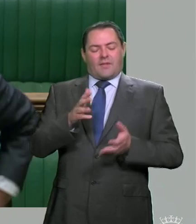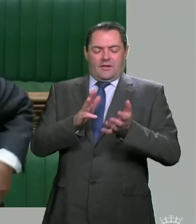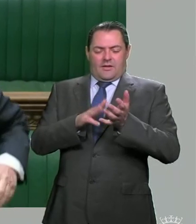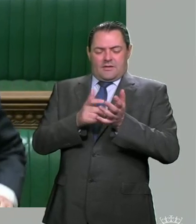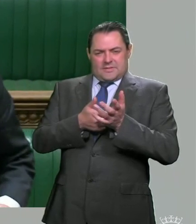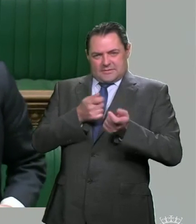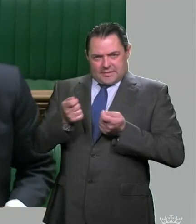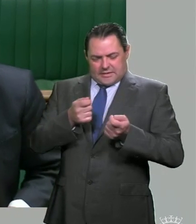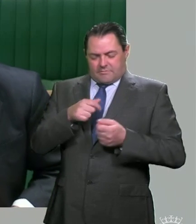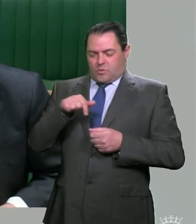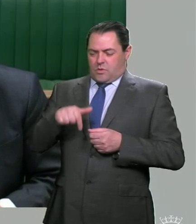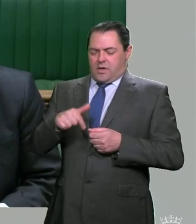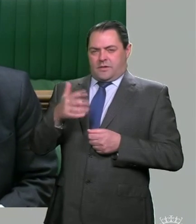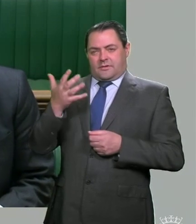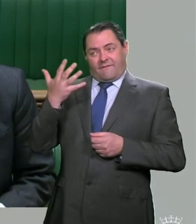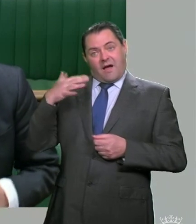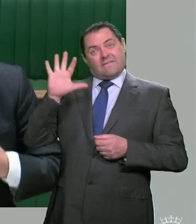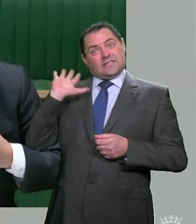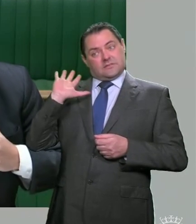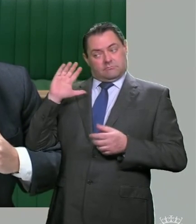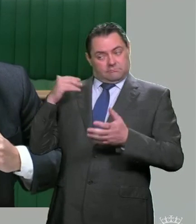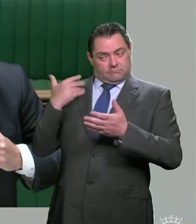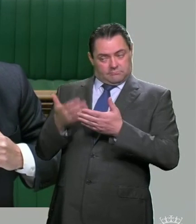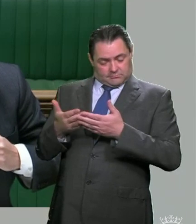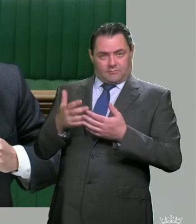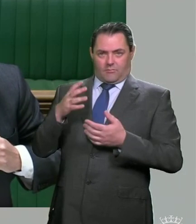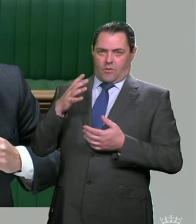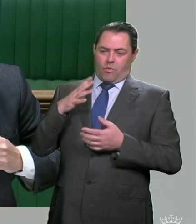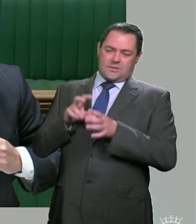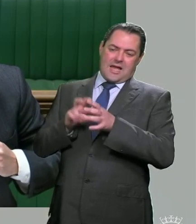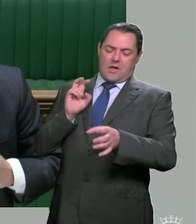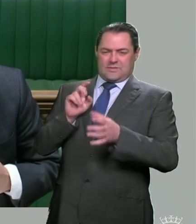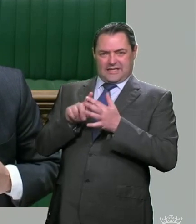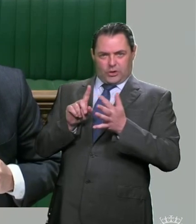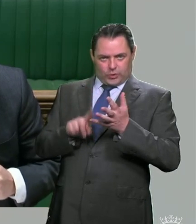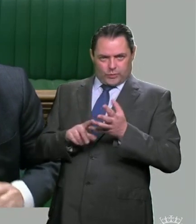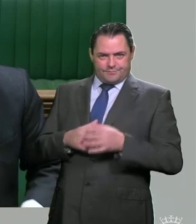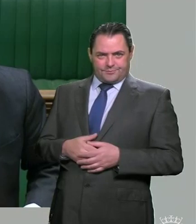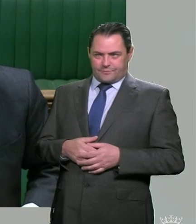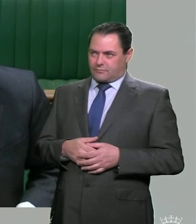Today marks five years since this country voted to leave the European Union.